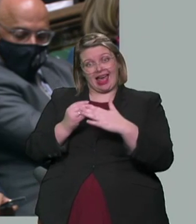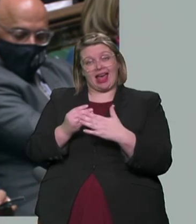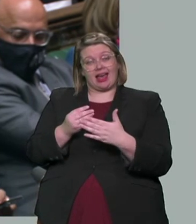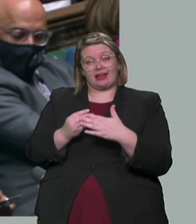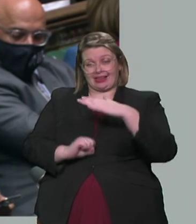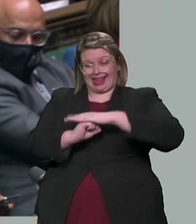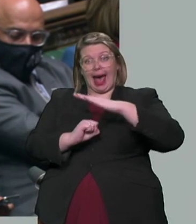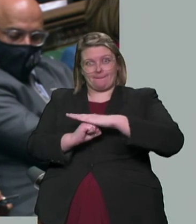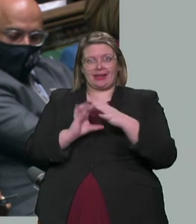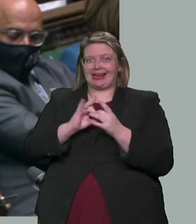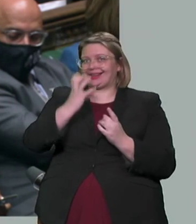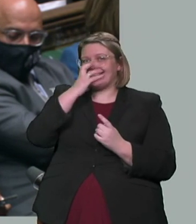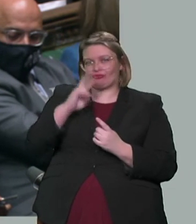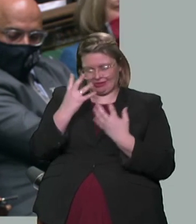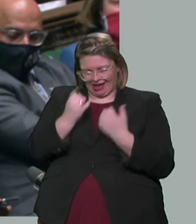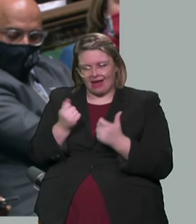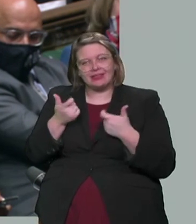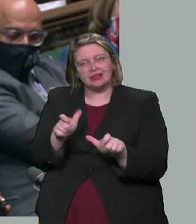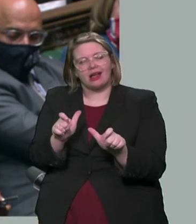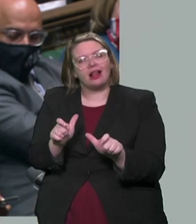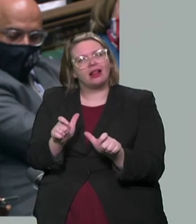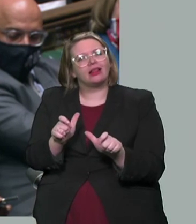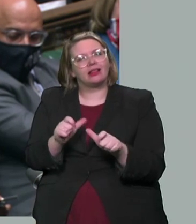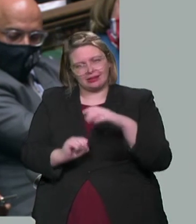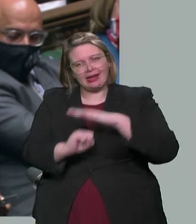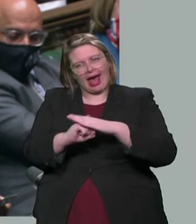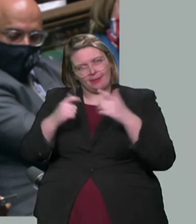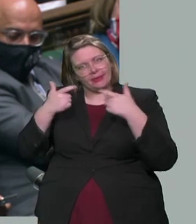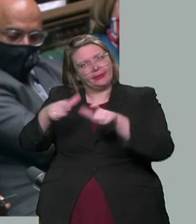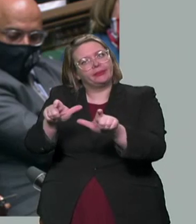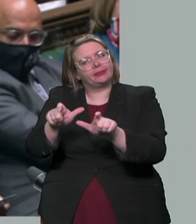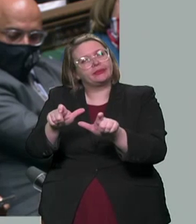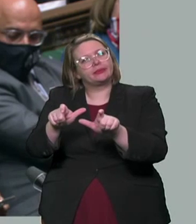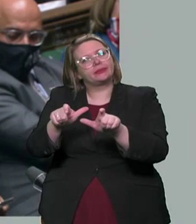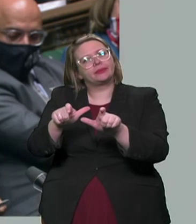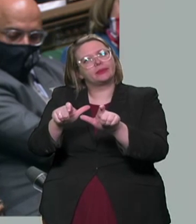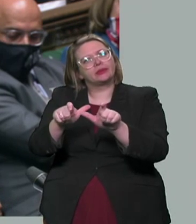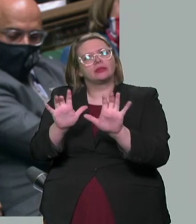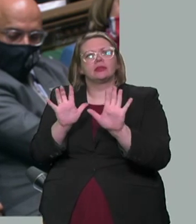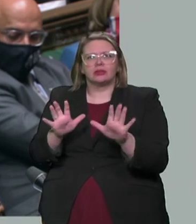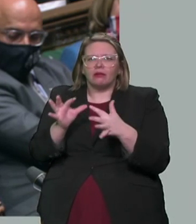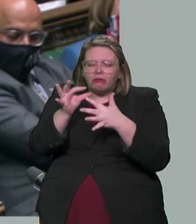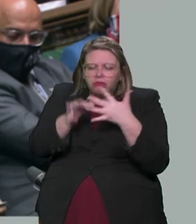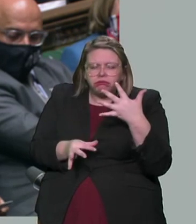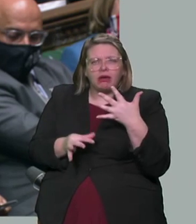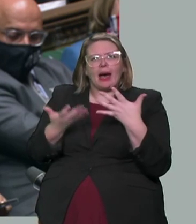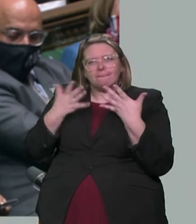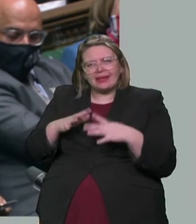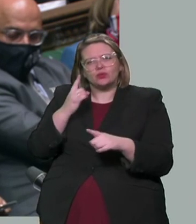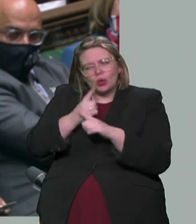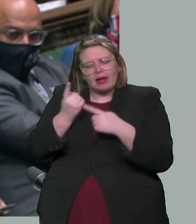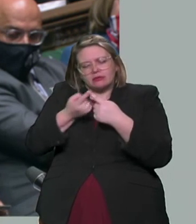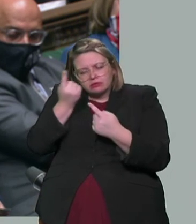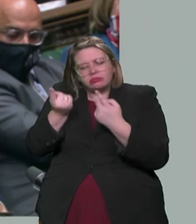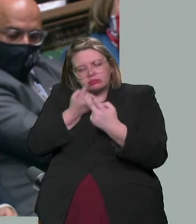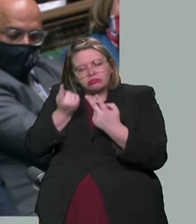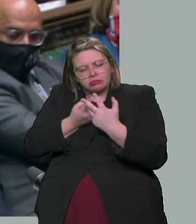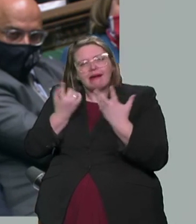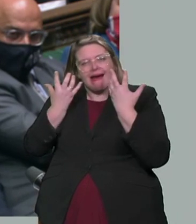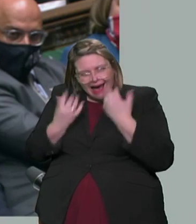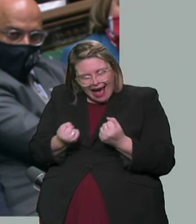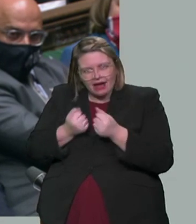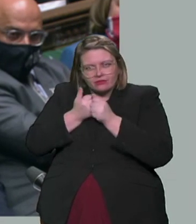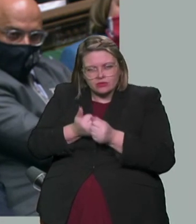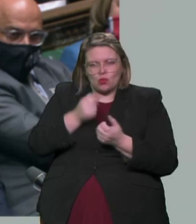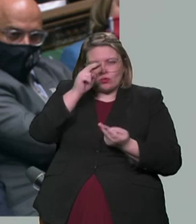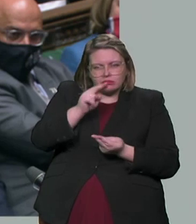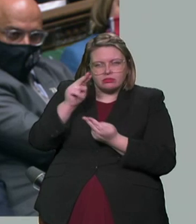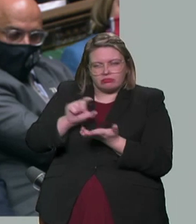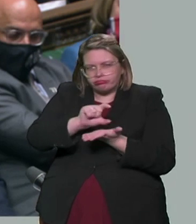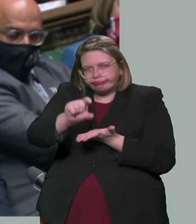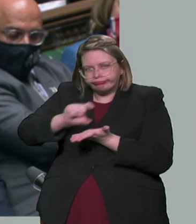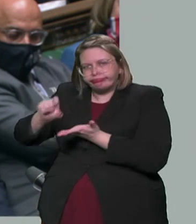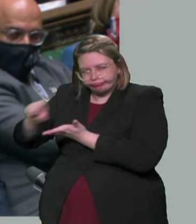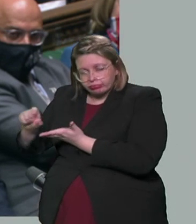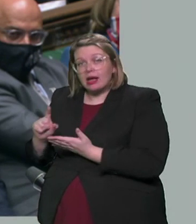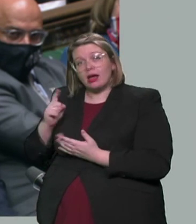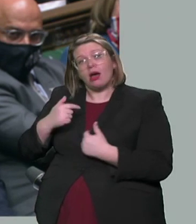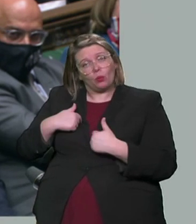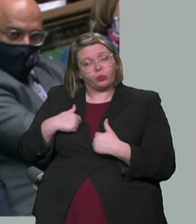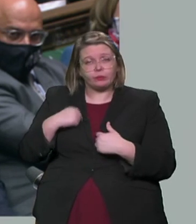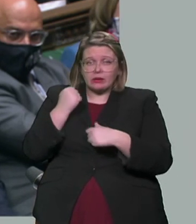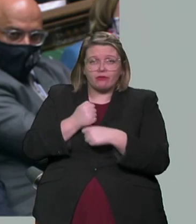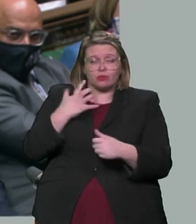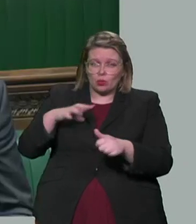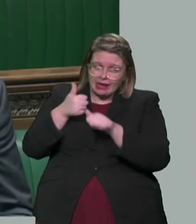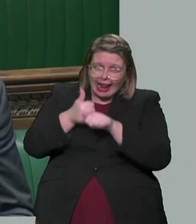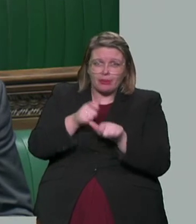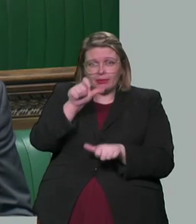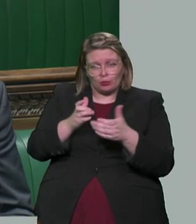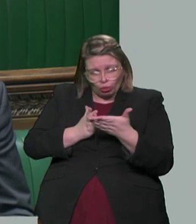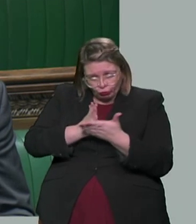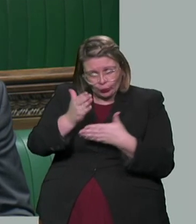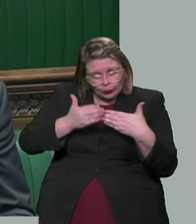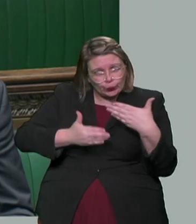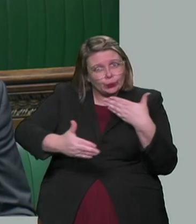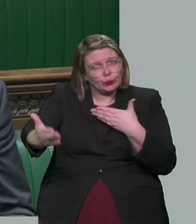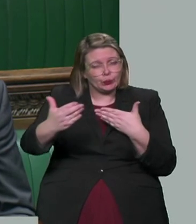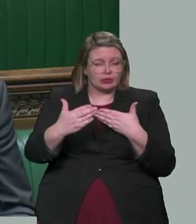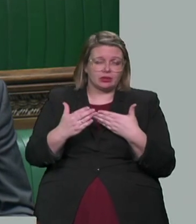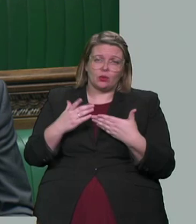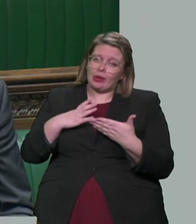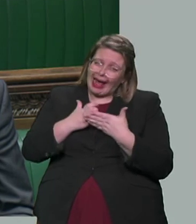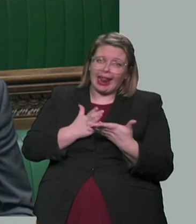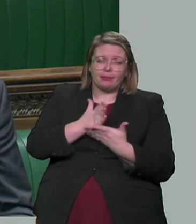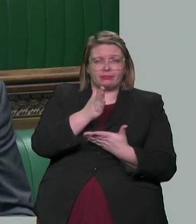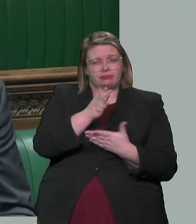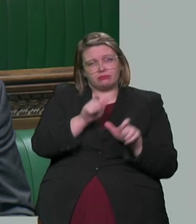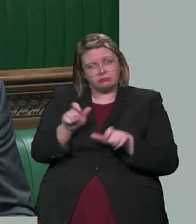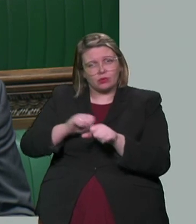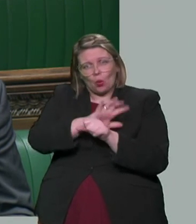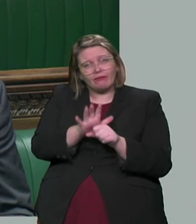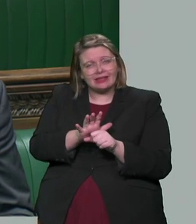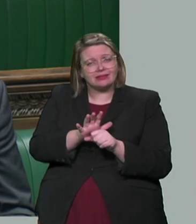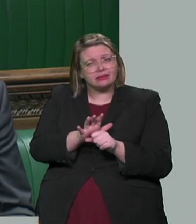We should not forget that the cap is still in place, and all the mitigations that I have talked about are there, but we are determined to do what we can to help people through this pandemic.